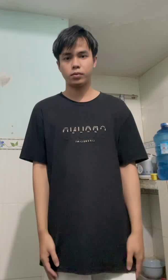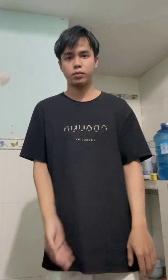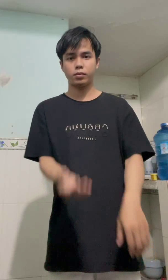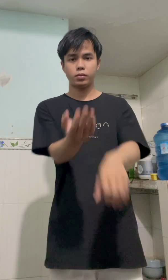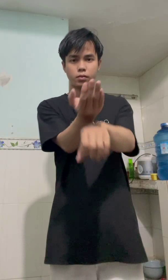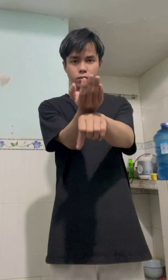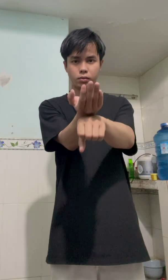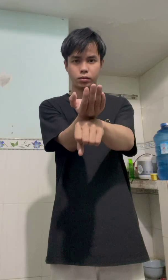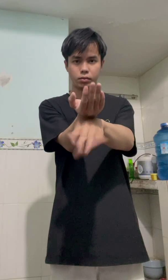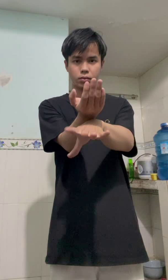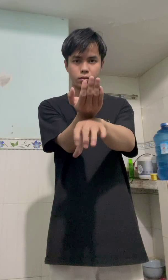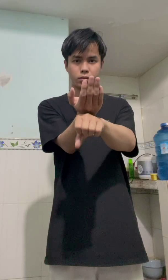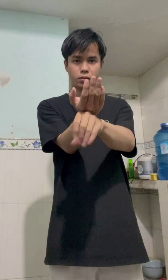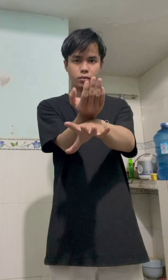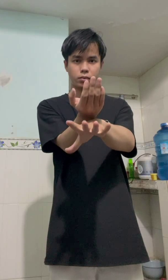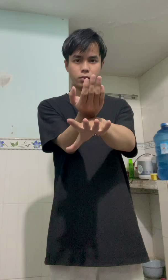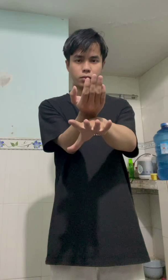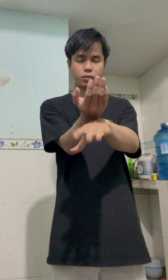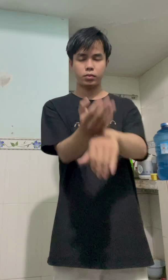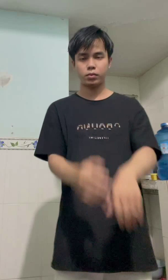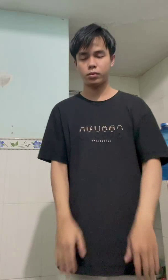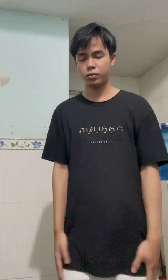ca phe